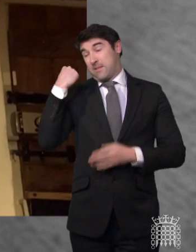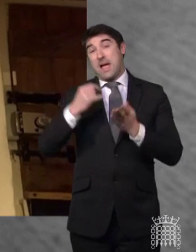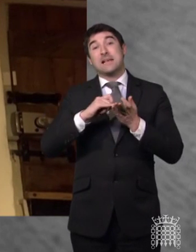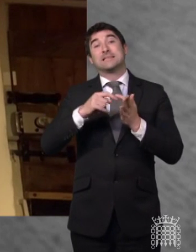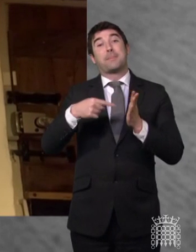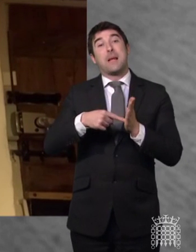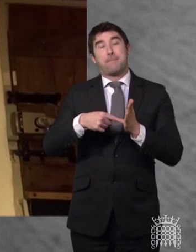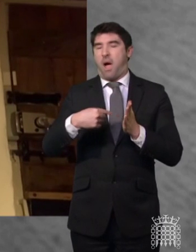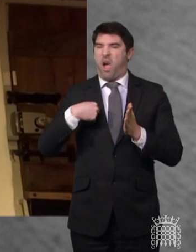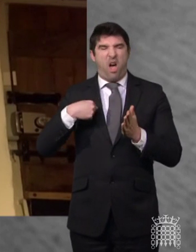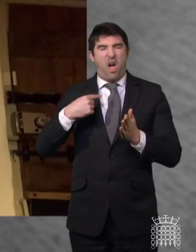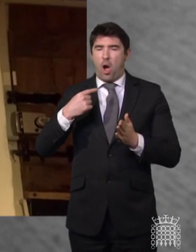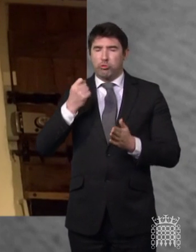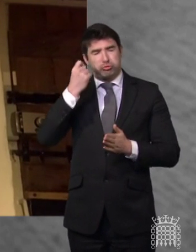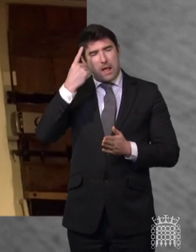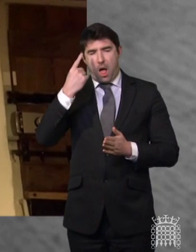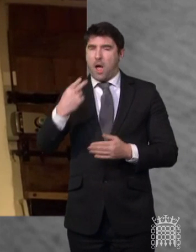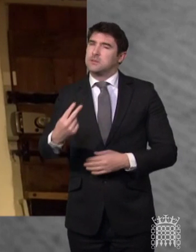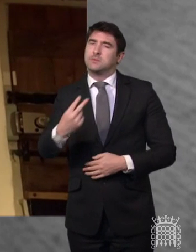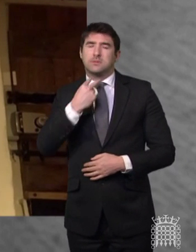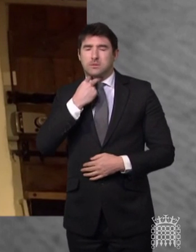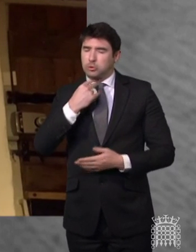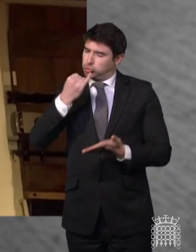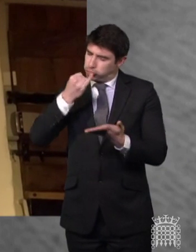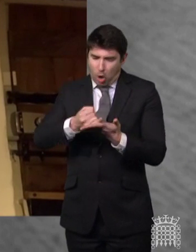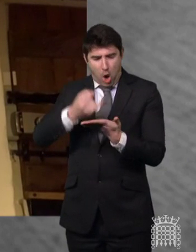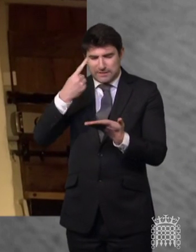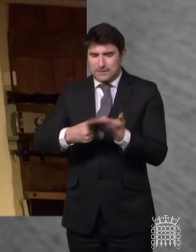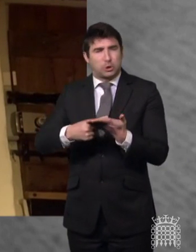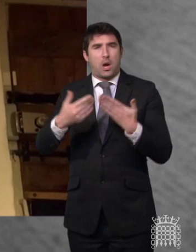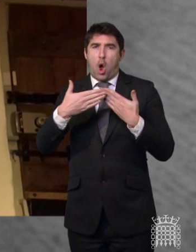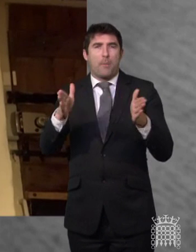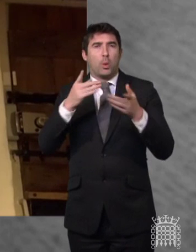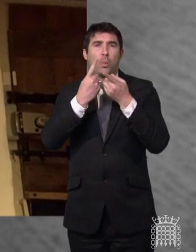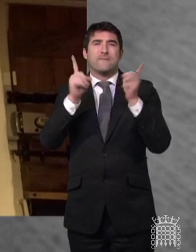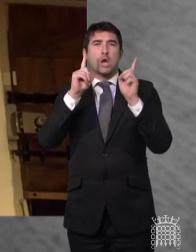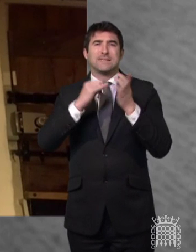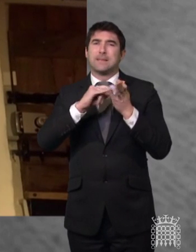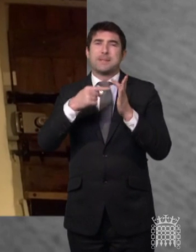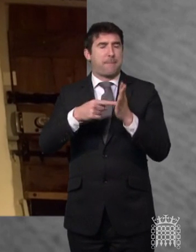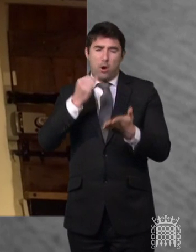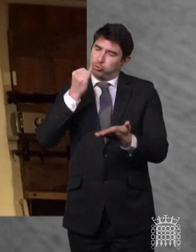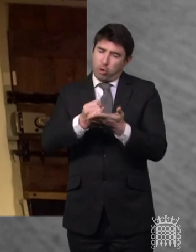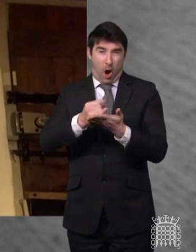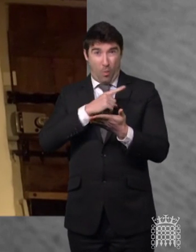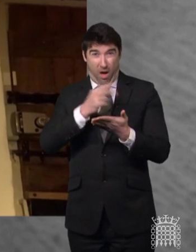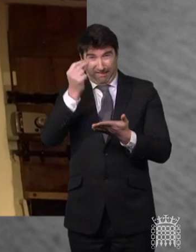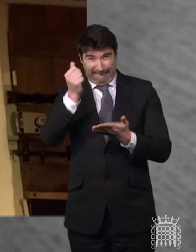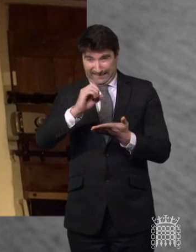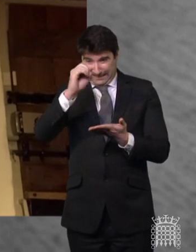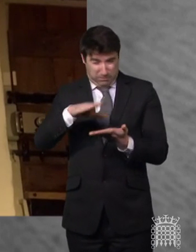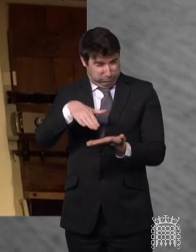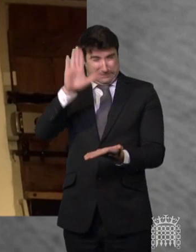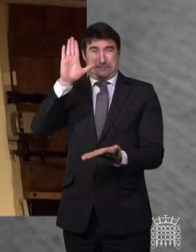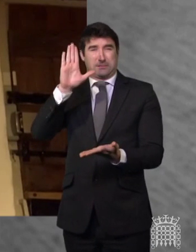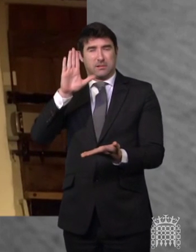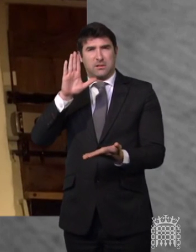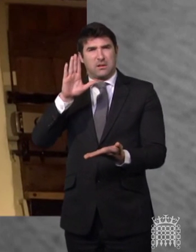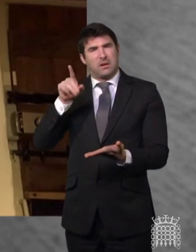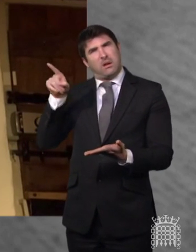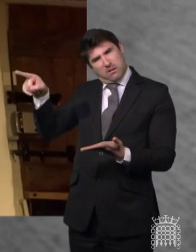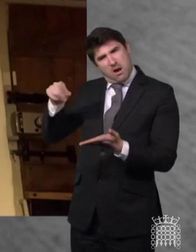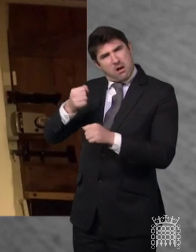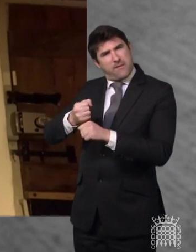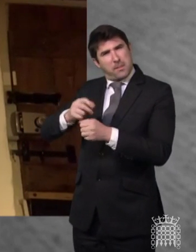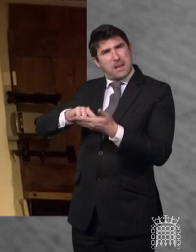Why, in the middle of winter, when the NHS is under such pressure, when we have a dangerous new strain of the virus, are we taking such huge risks?